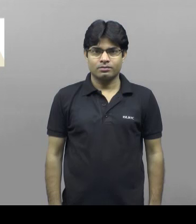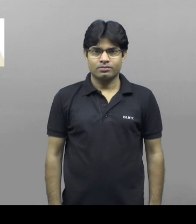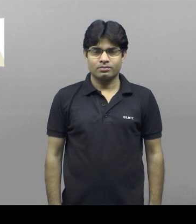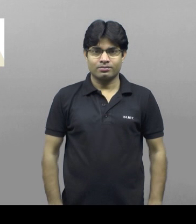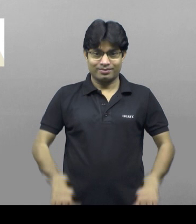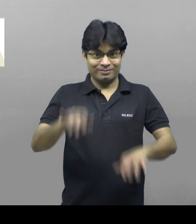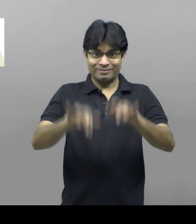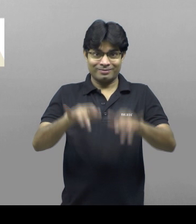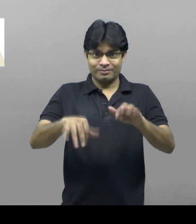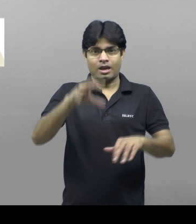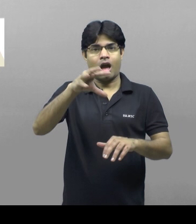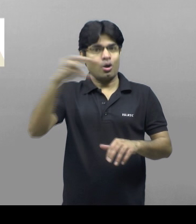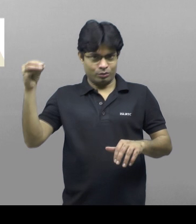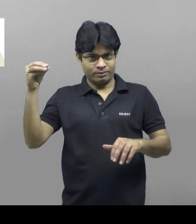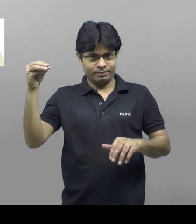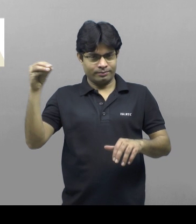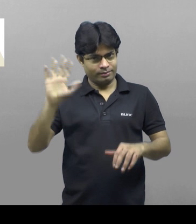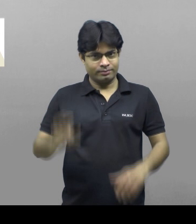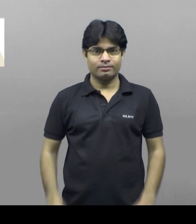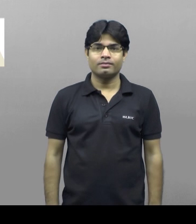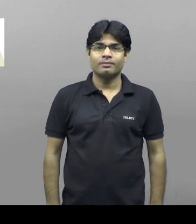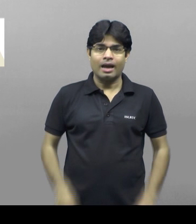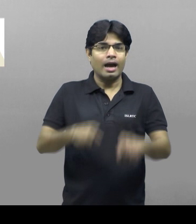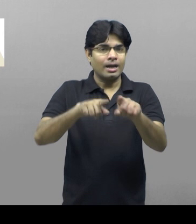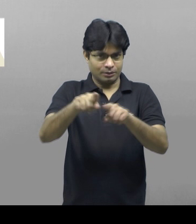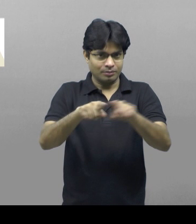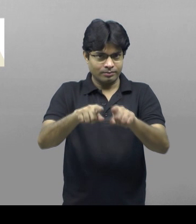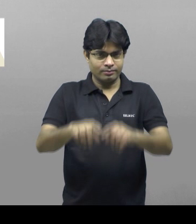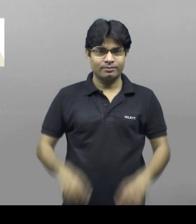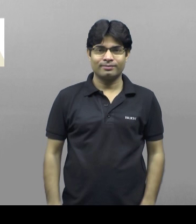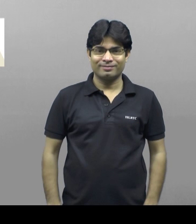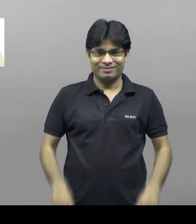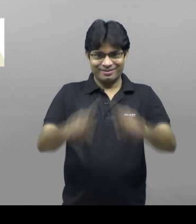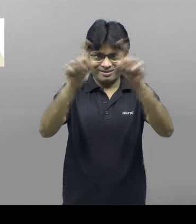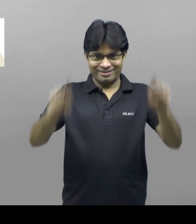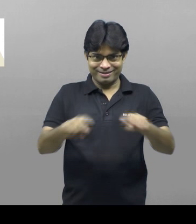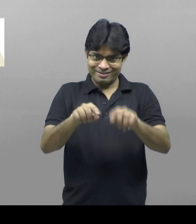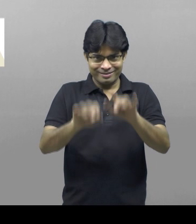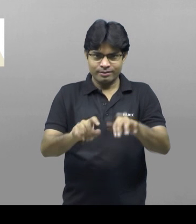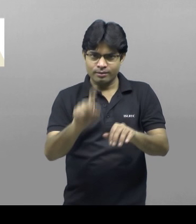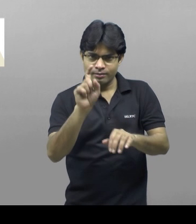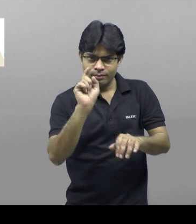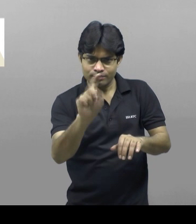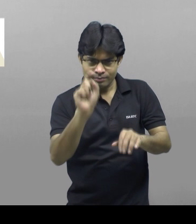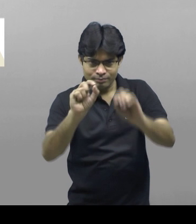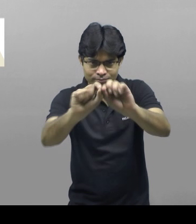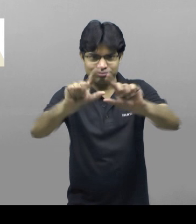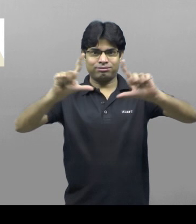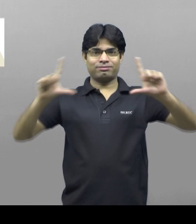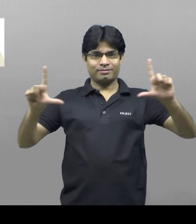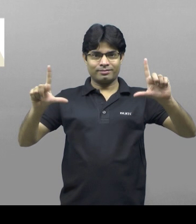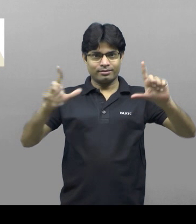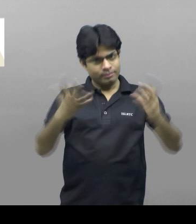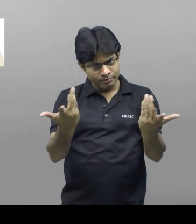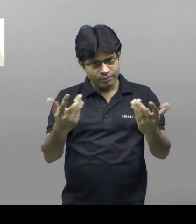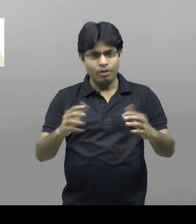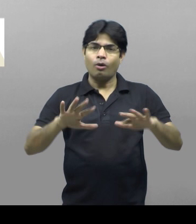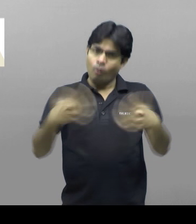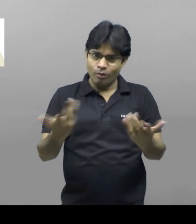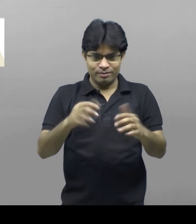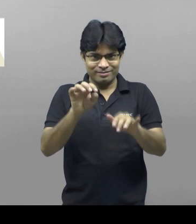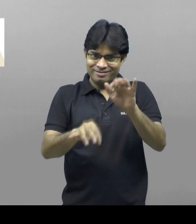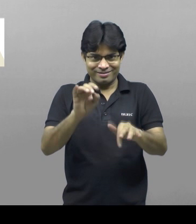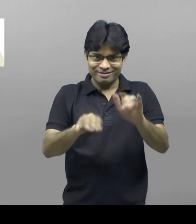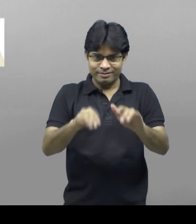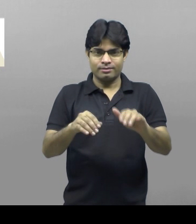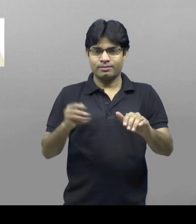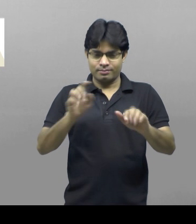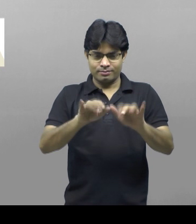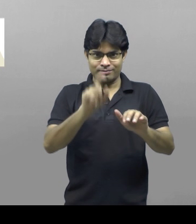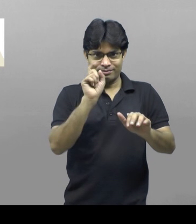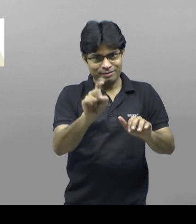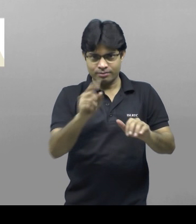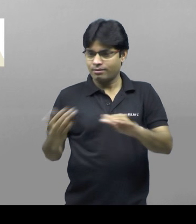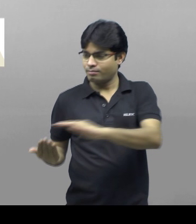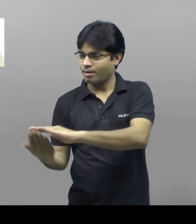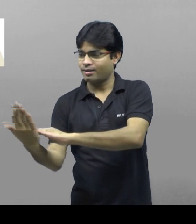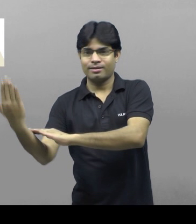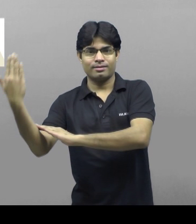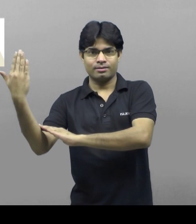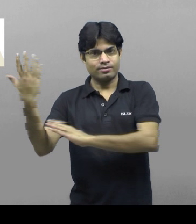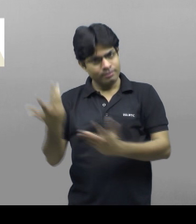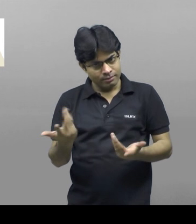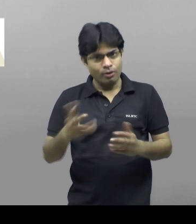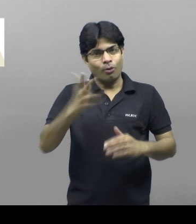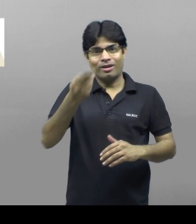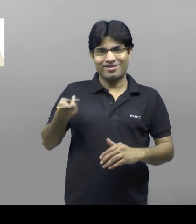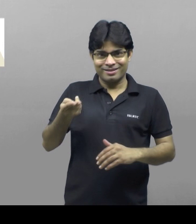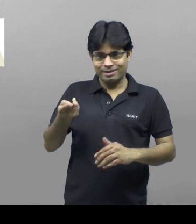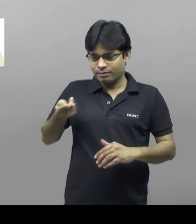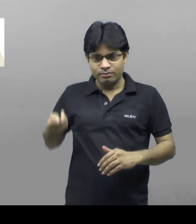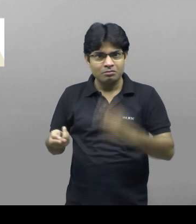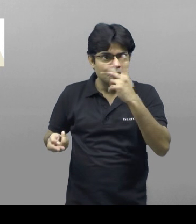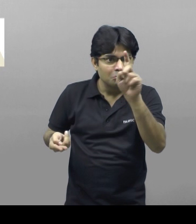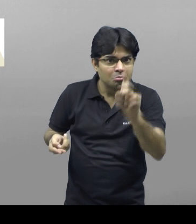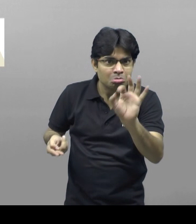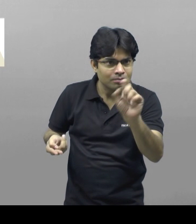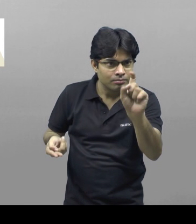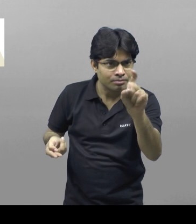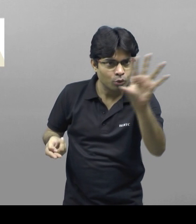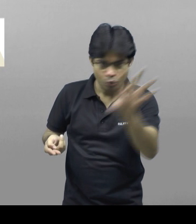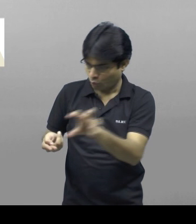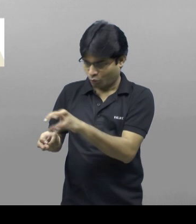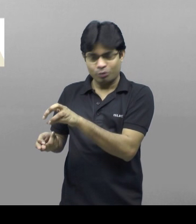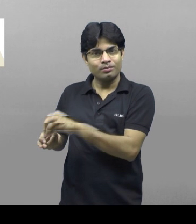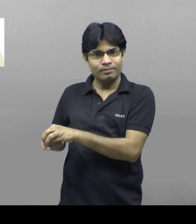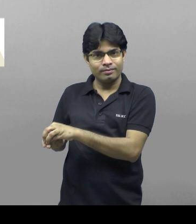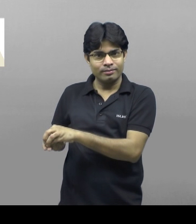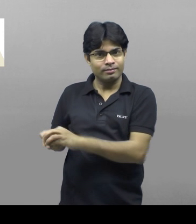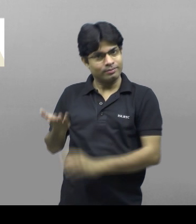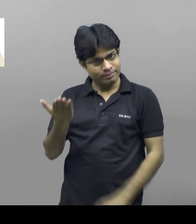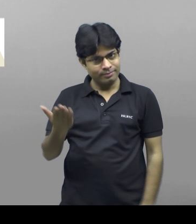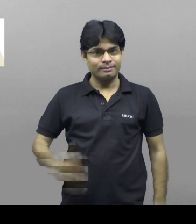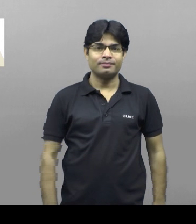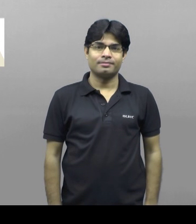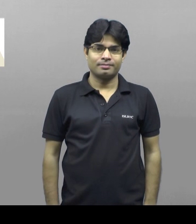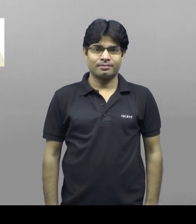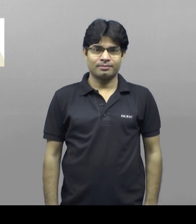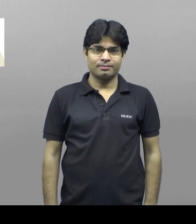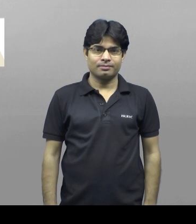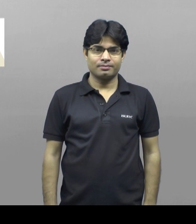Output Unit